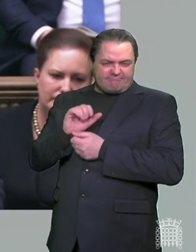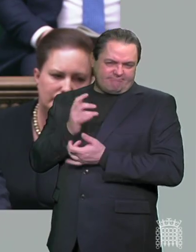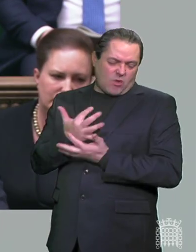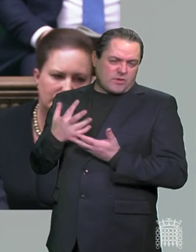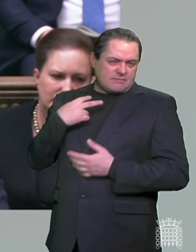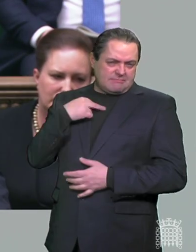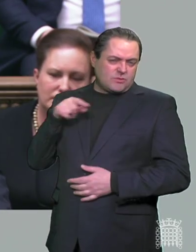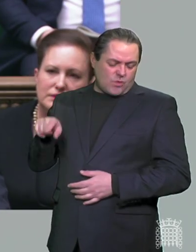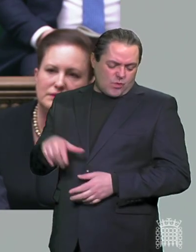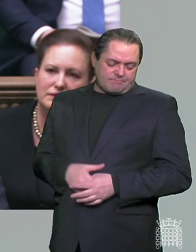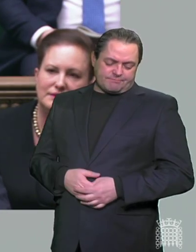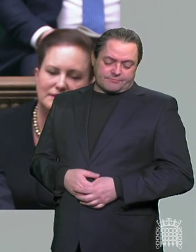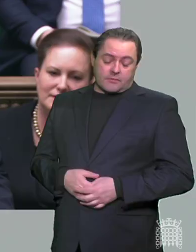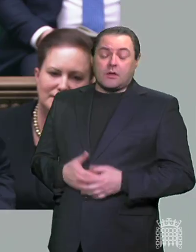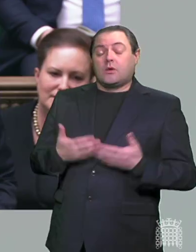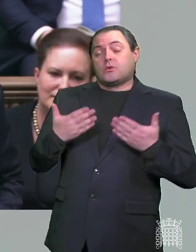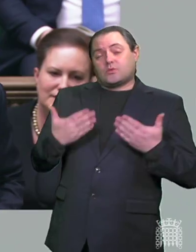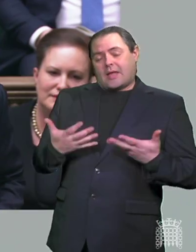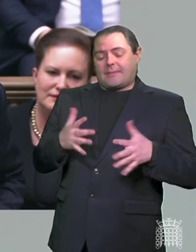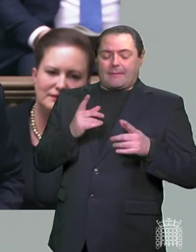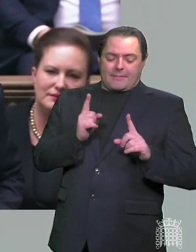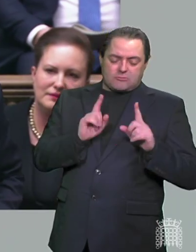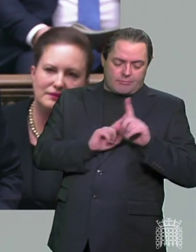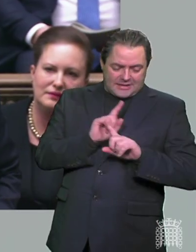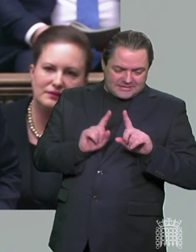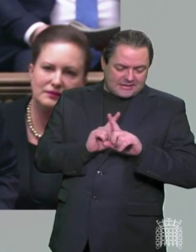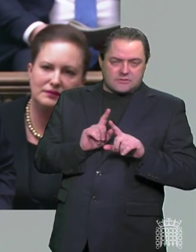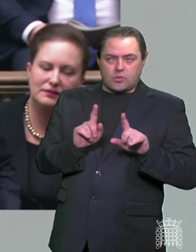This morning I had meetings with ministerial colleagues and others.